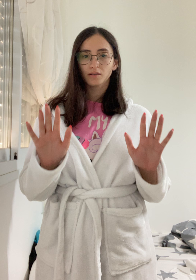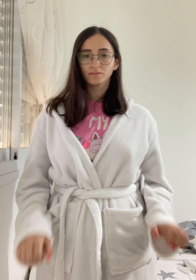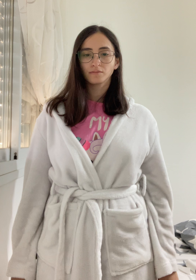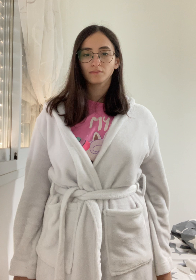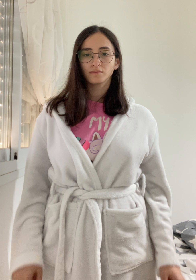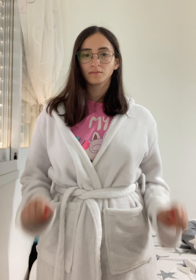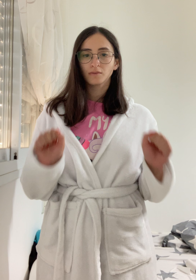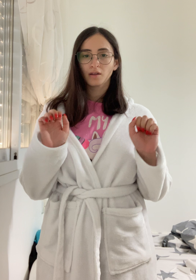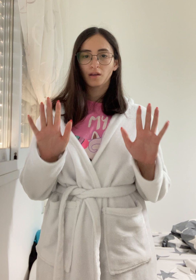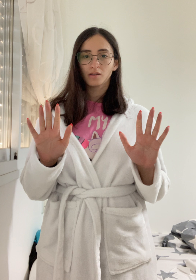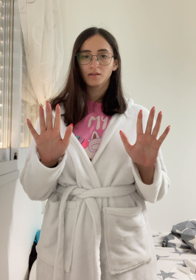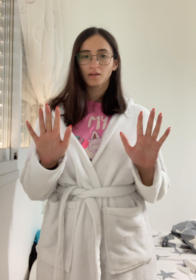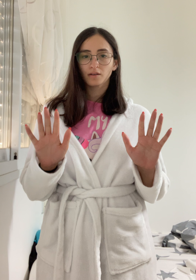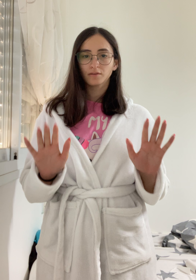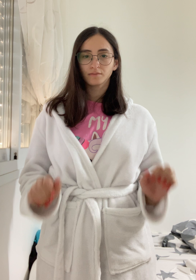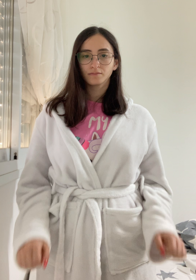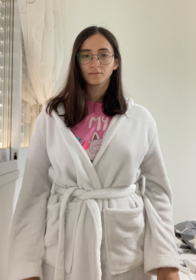עשר